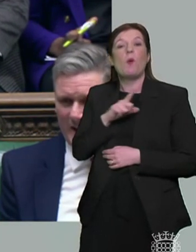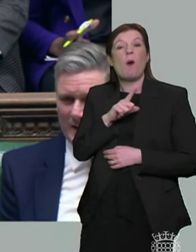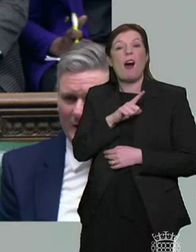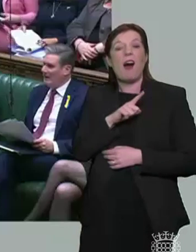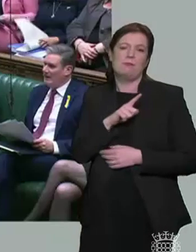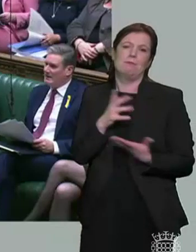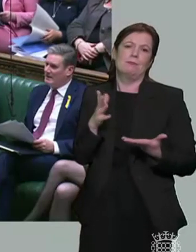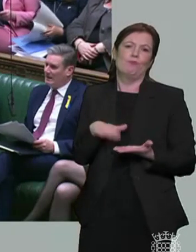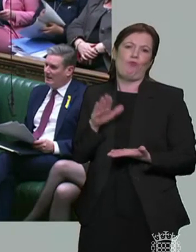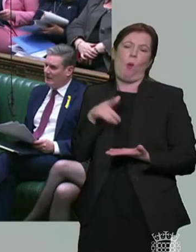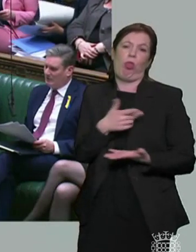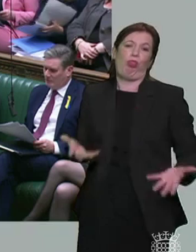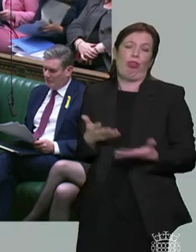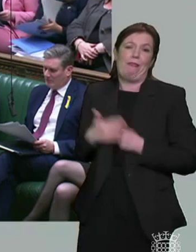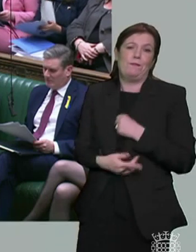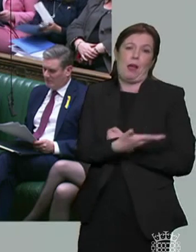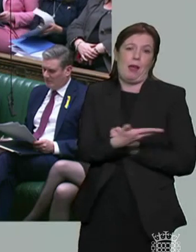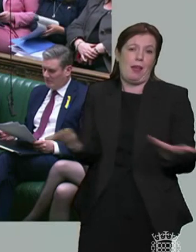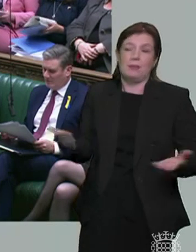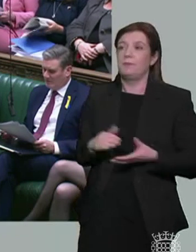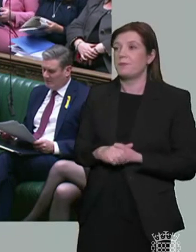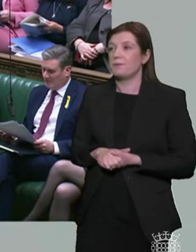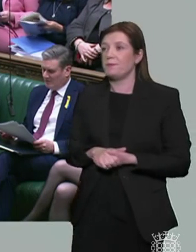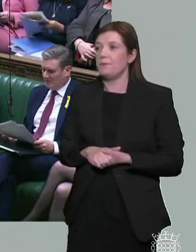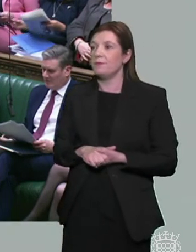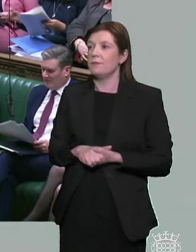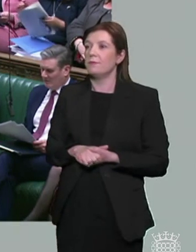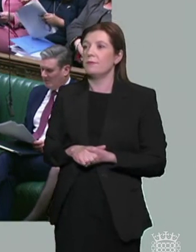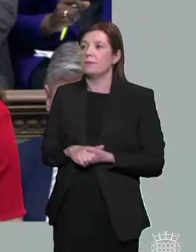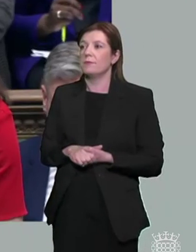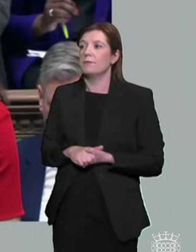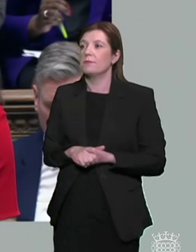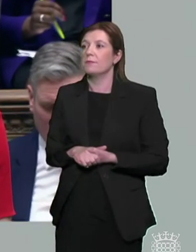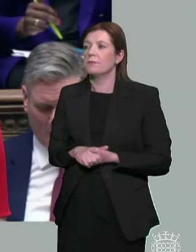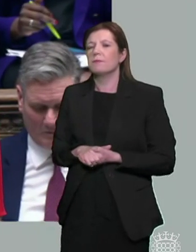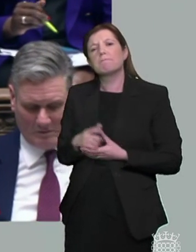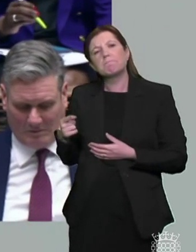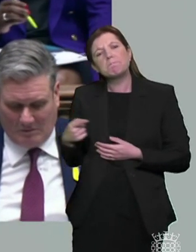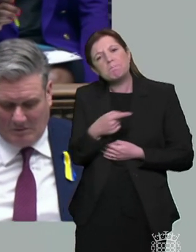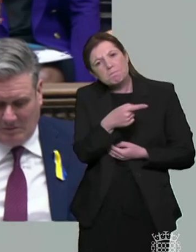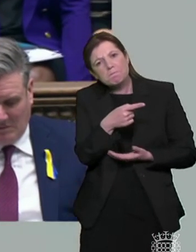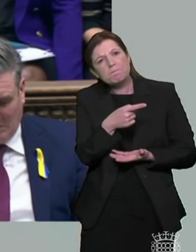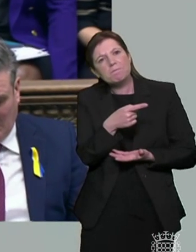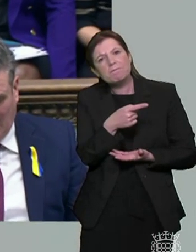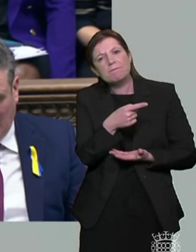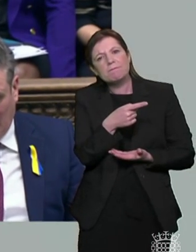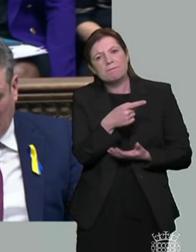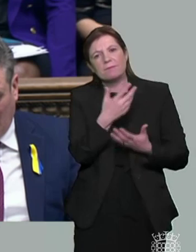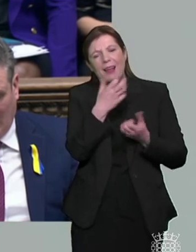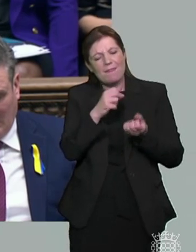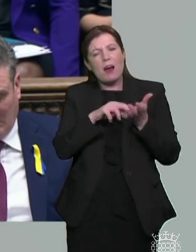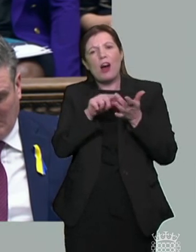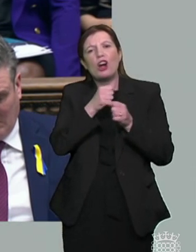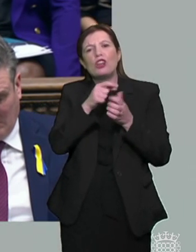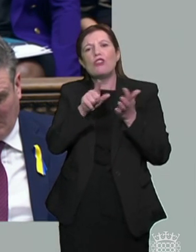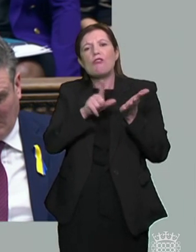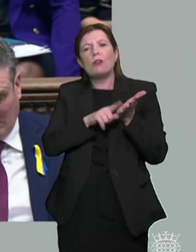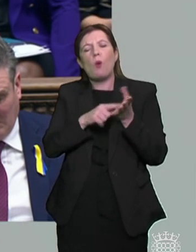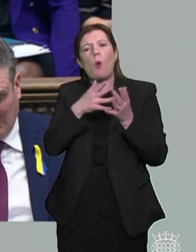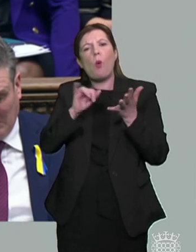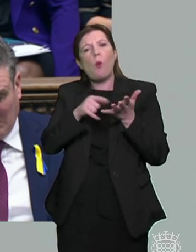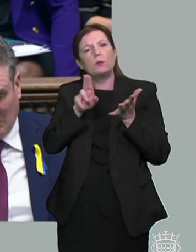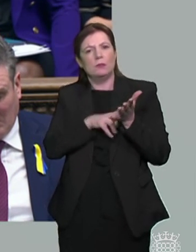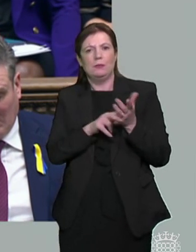I understand that the Chancellor has a portrait of Nigel Lawson above his desk.